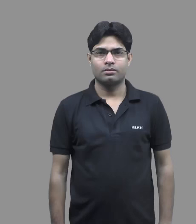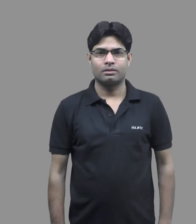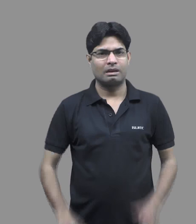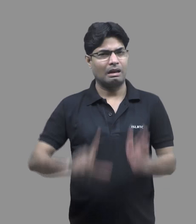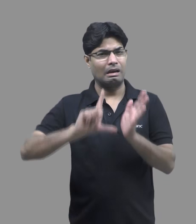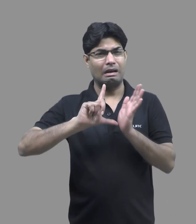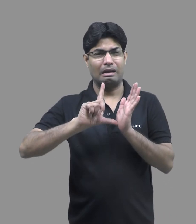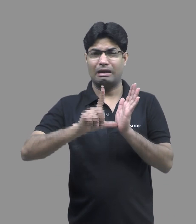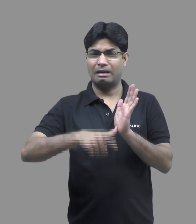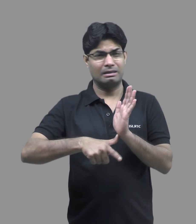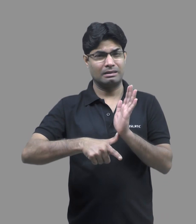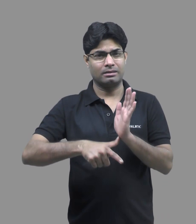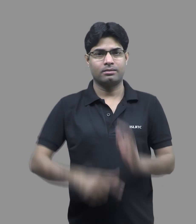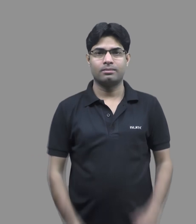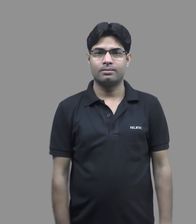Late